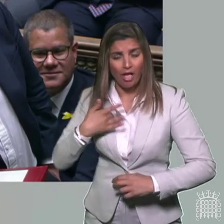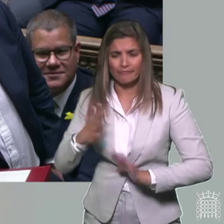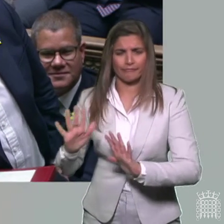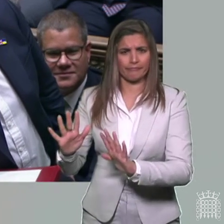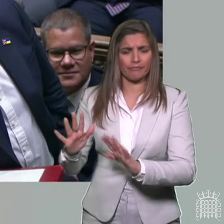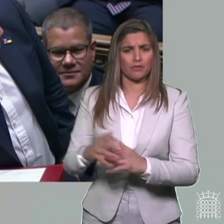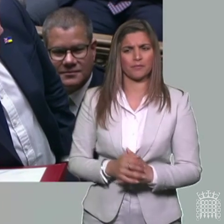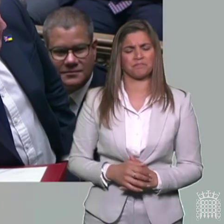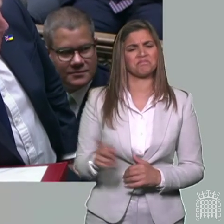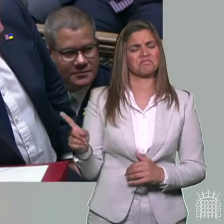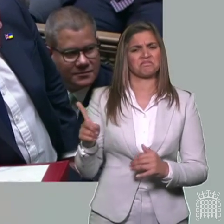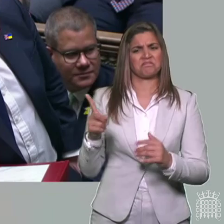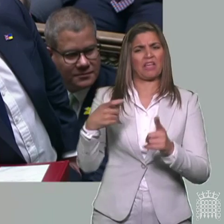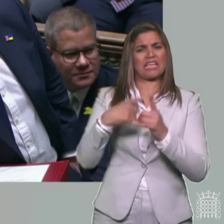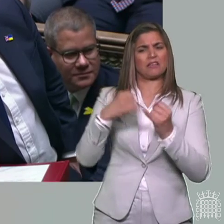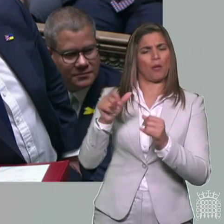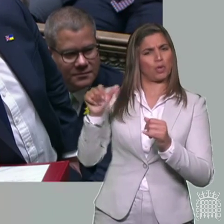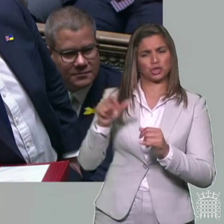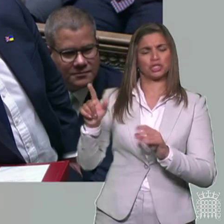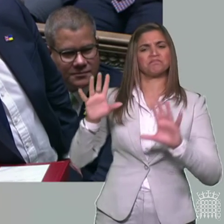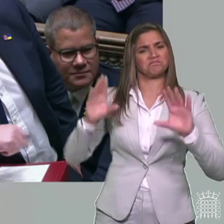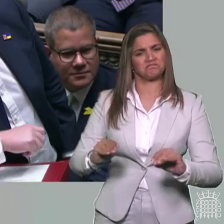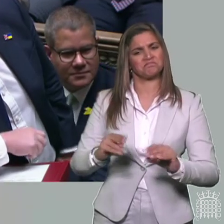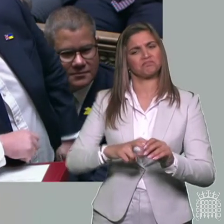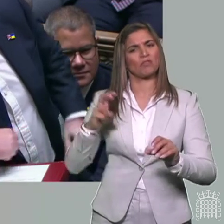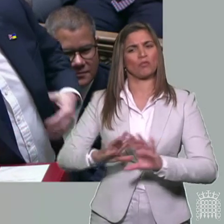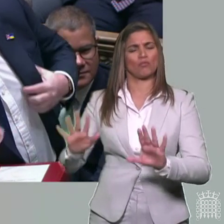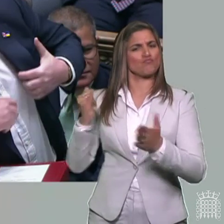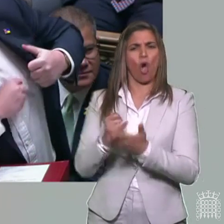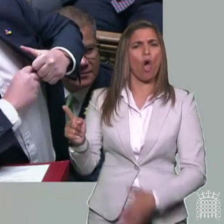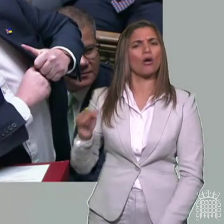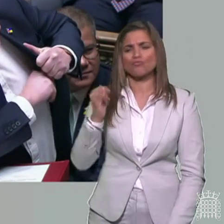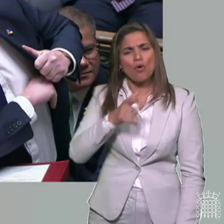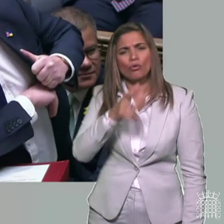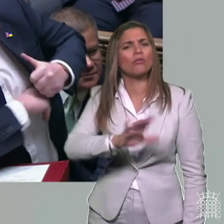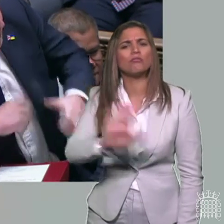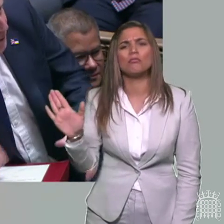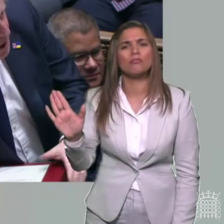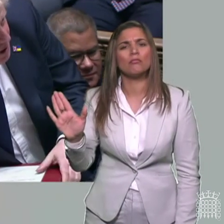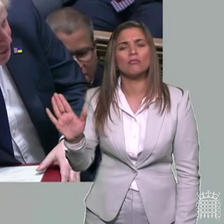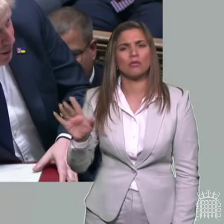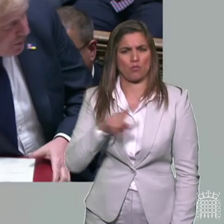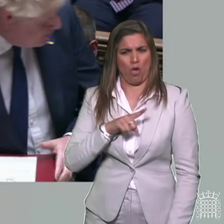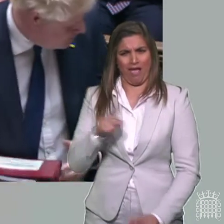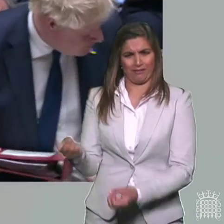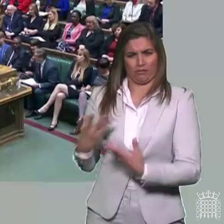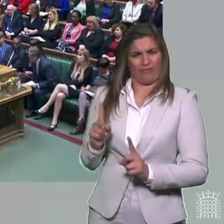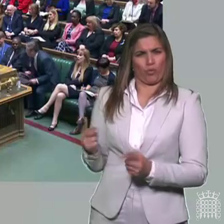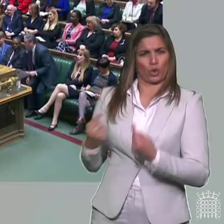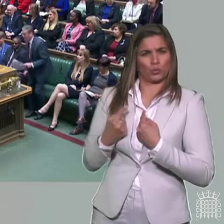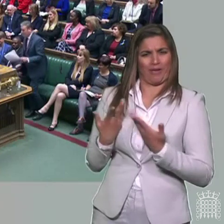I think he should withdraw what he just said, because it has absolutely no basis or foundation in truth.